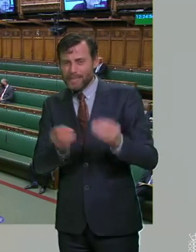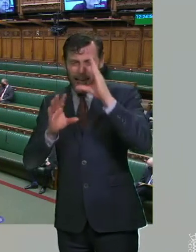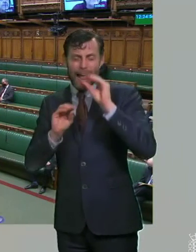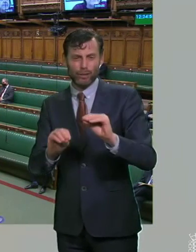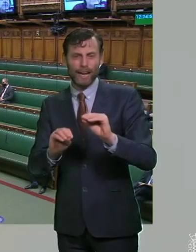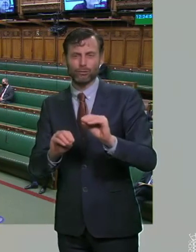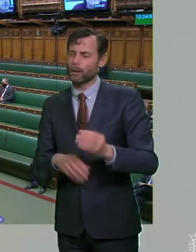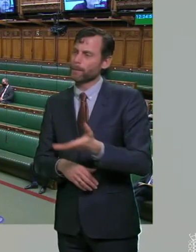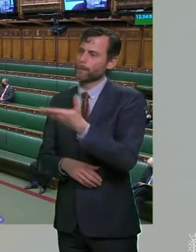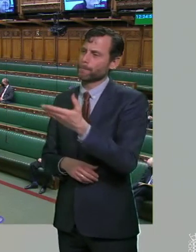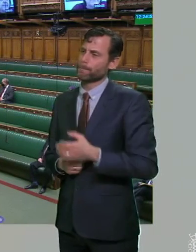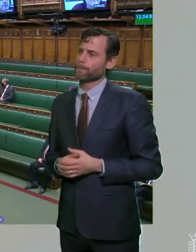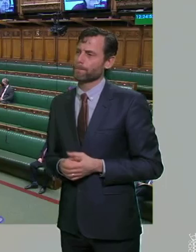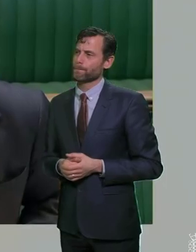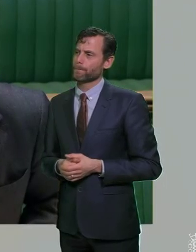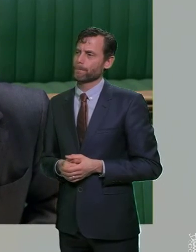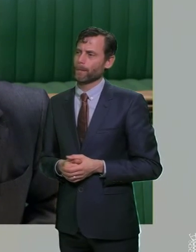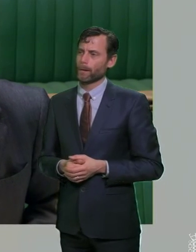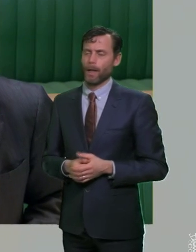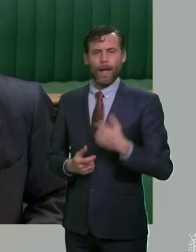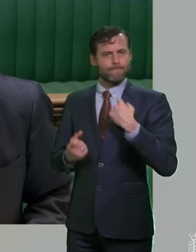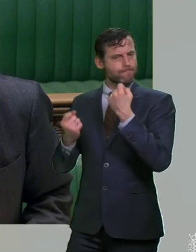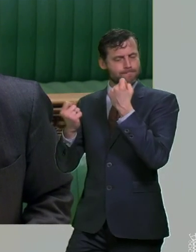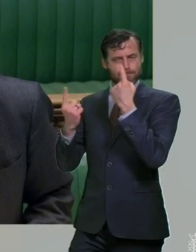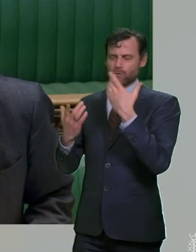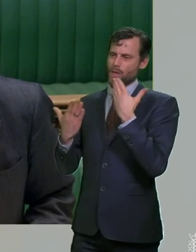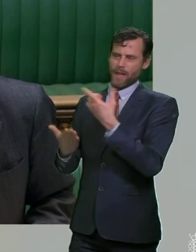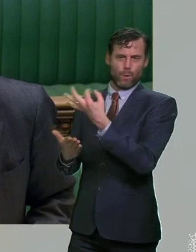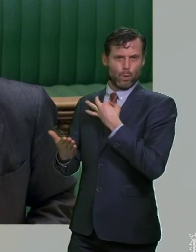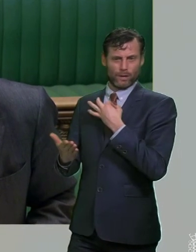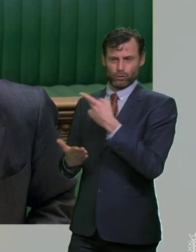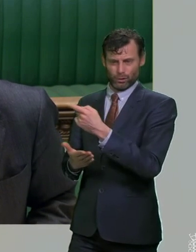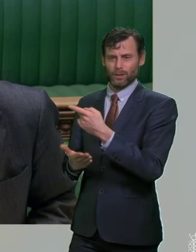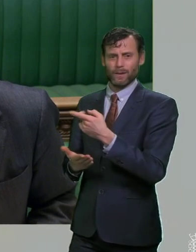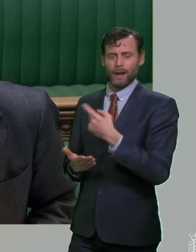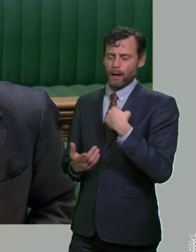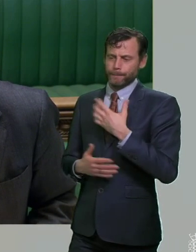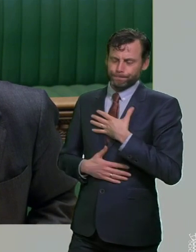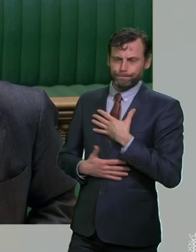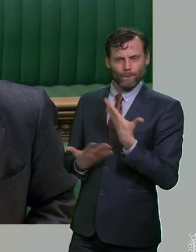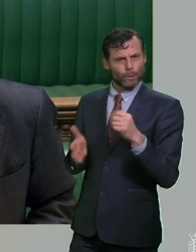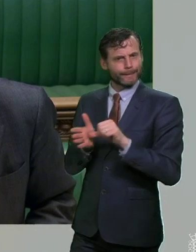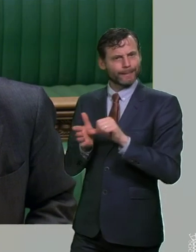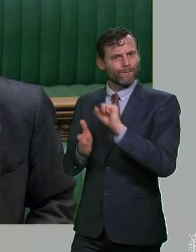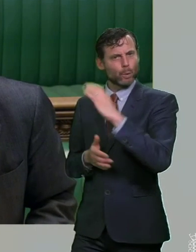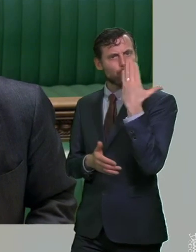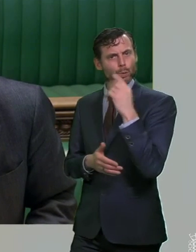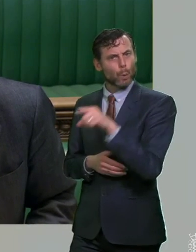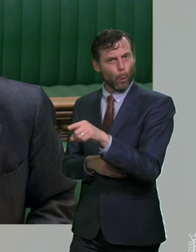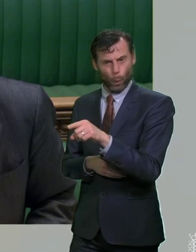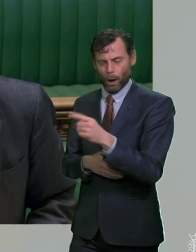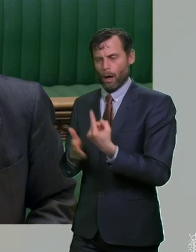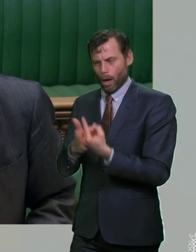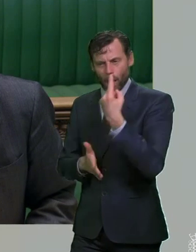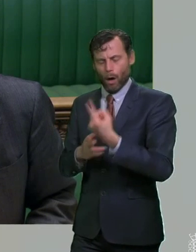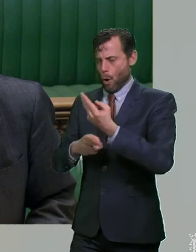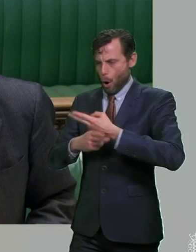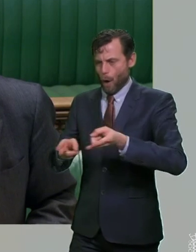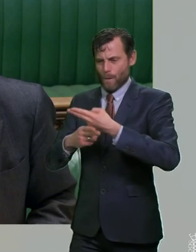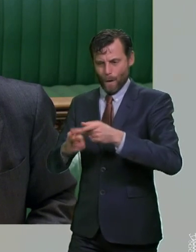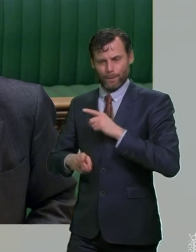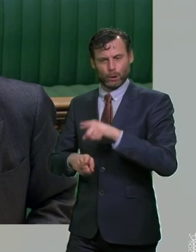I sympathise very much with the honourable Lady’s constituents and the pupils who have to put up with disruption caused by flooding.